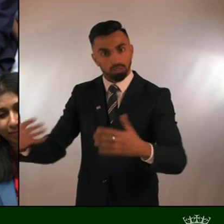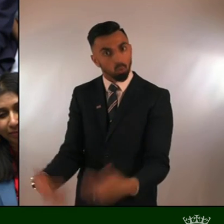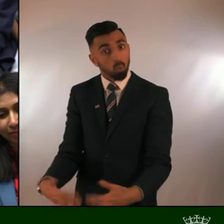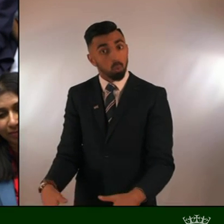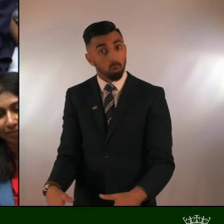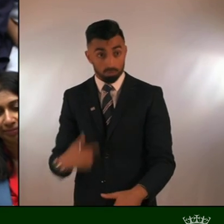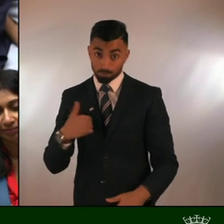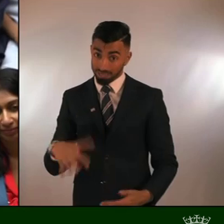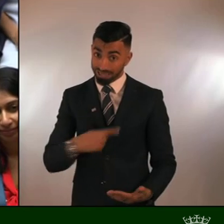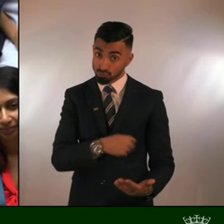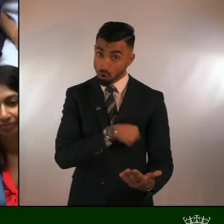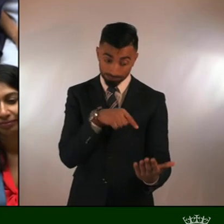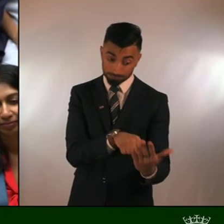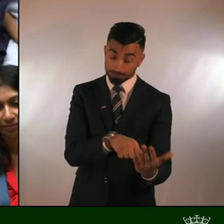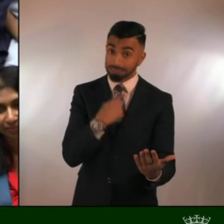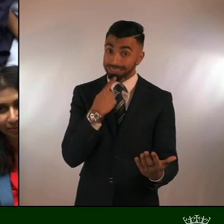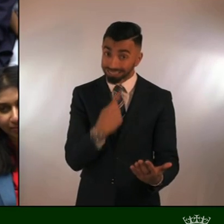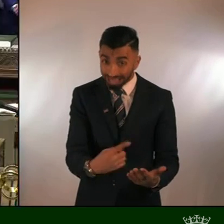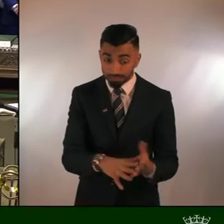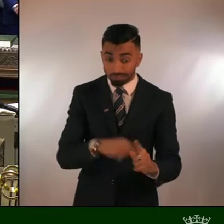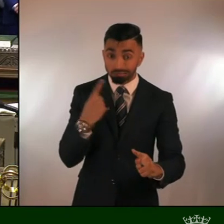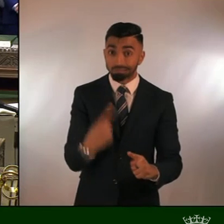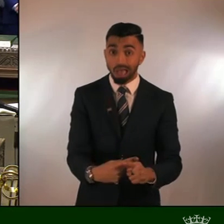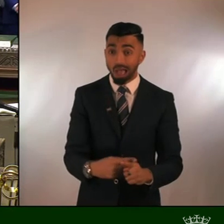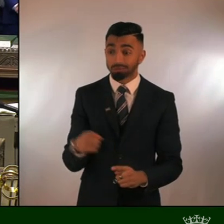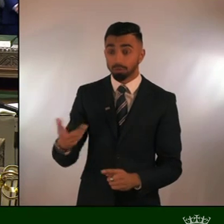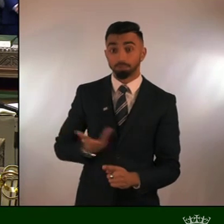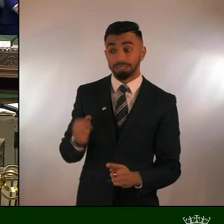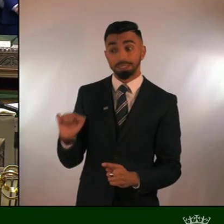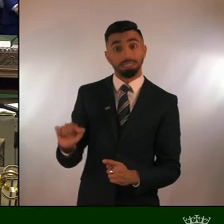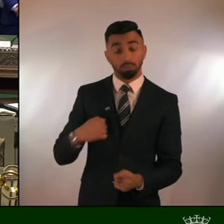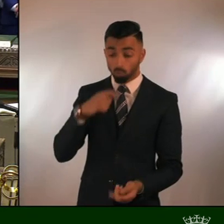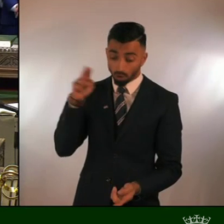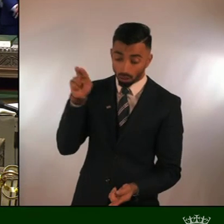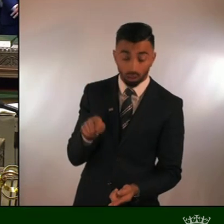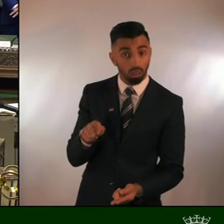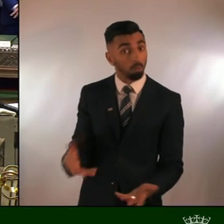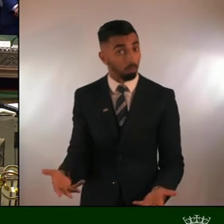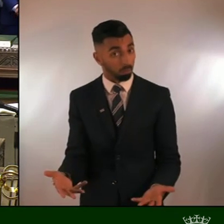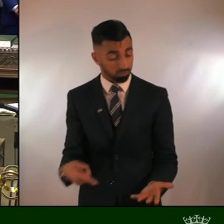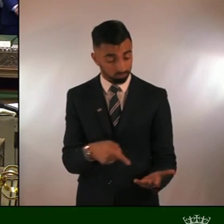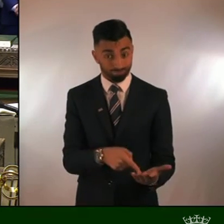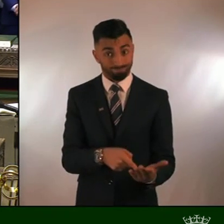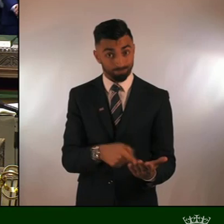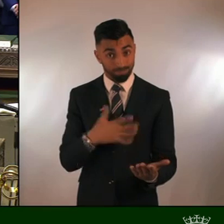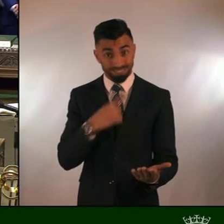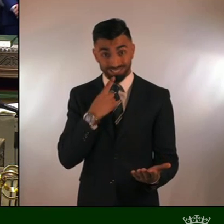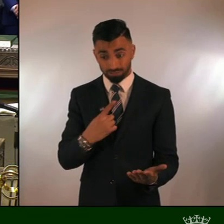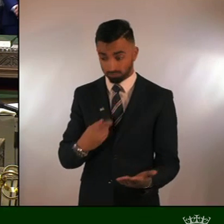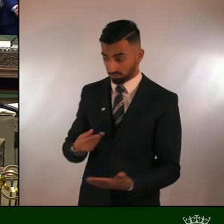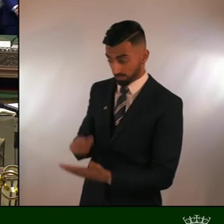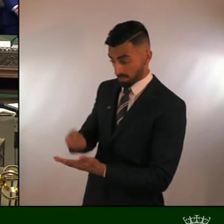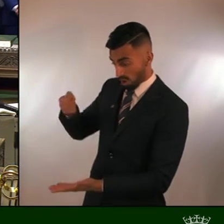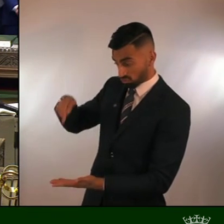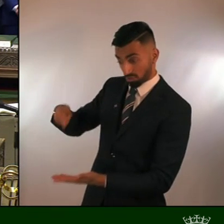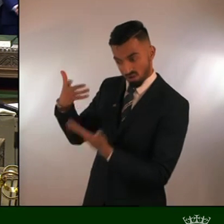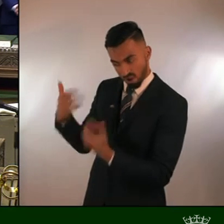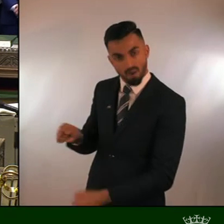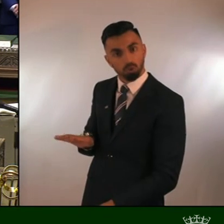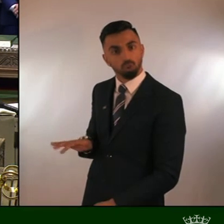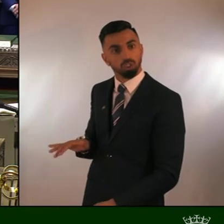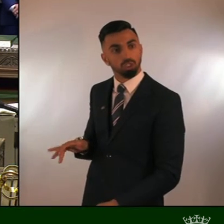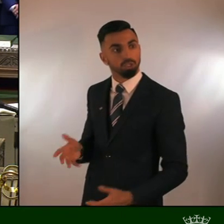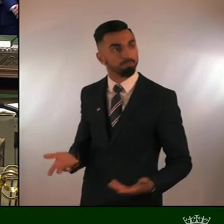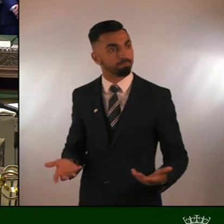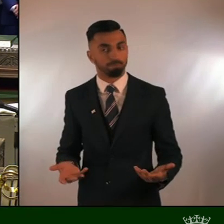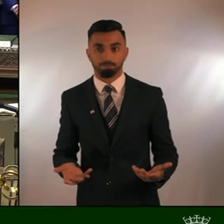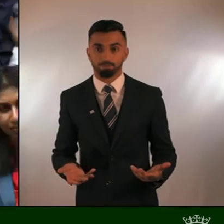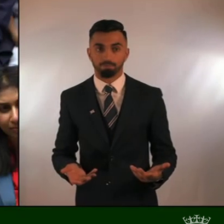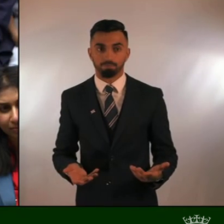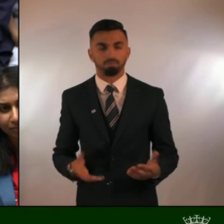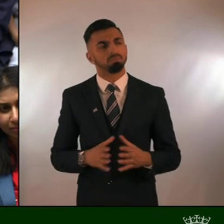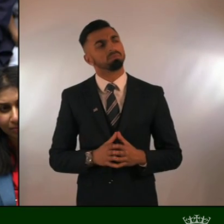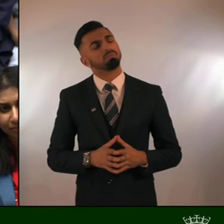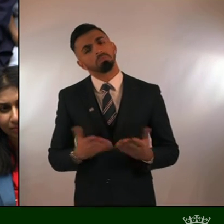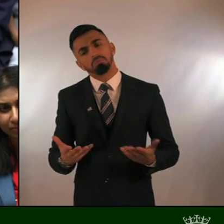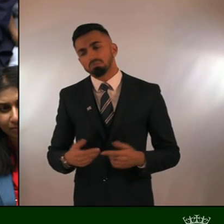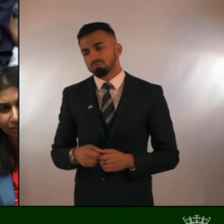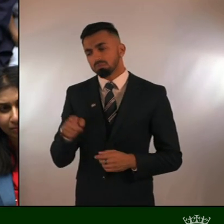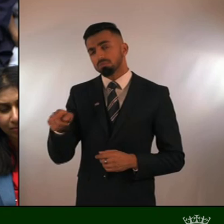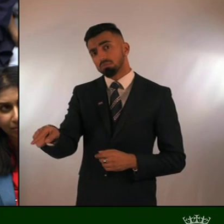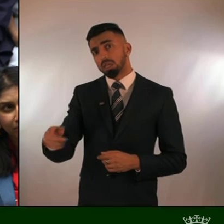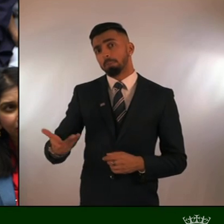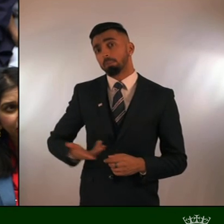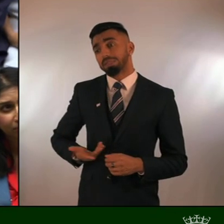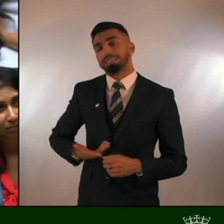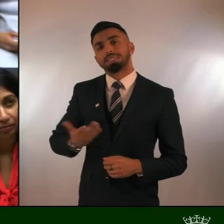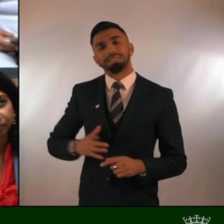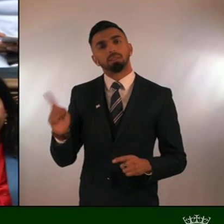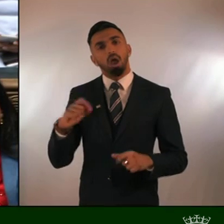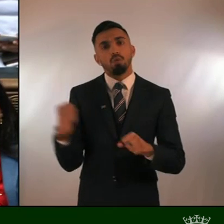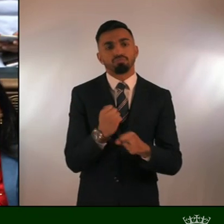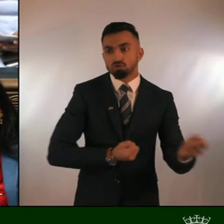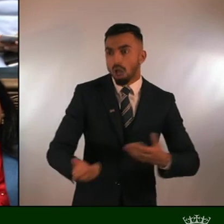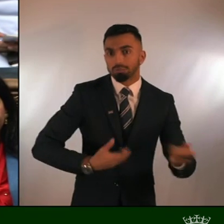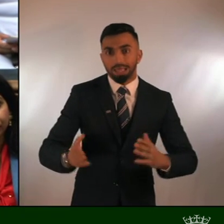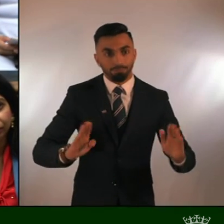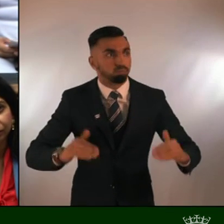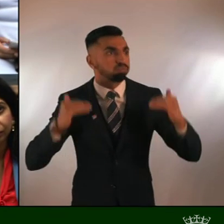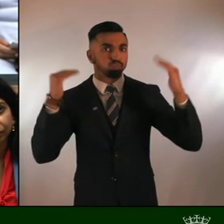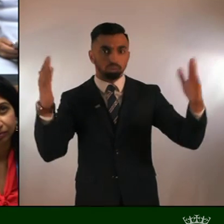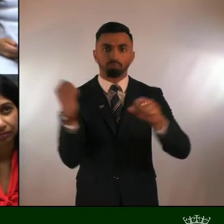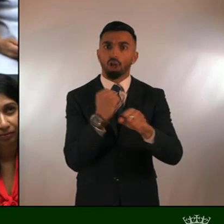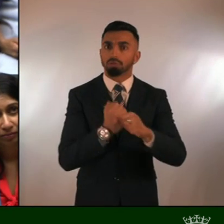We are getting it done. To help our businesses lead the next generation of high-productivity industries, we also need to invest now in the technologies of the future.